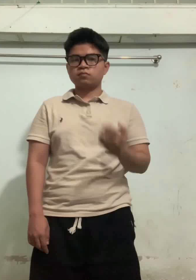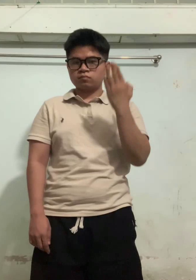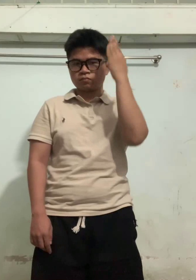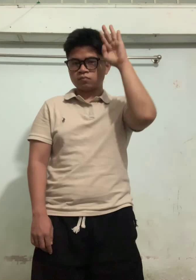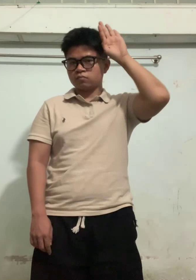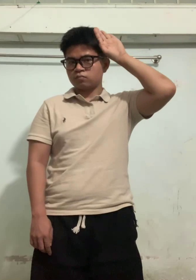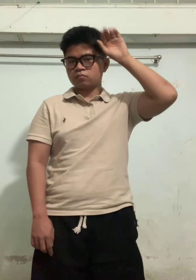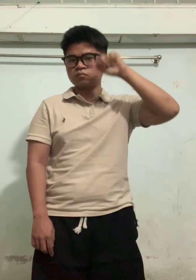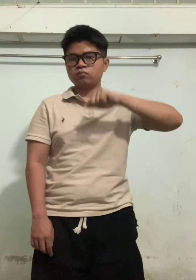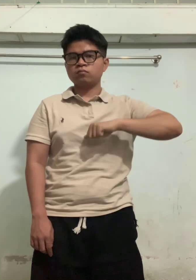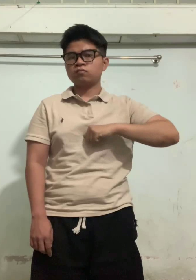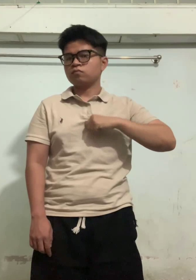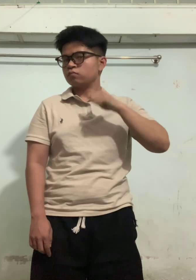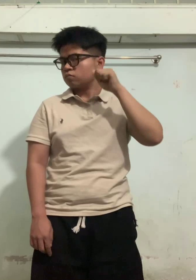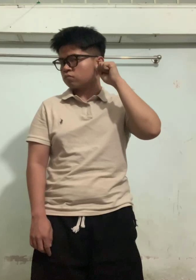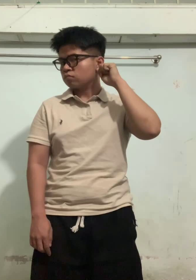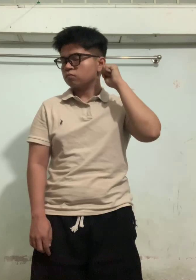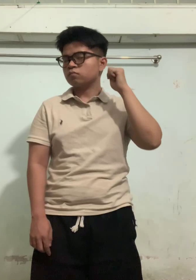thay co